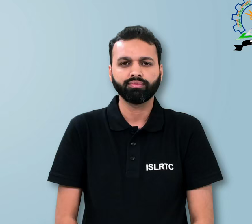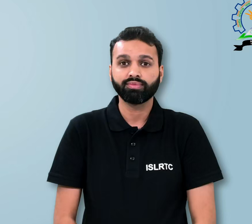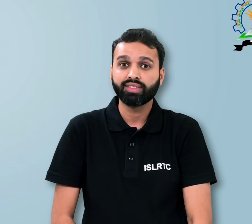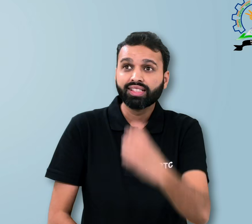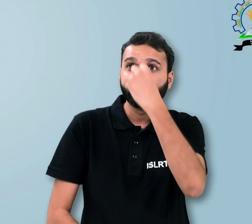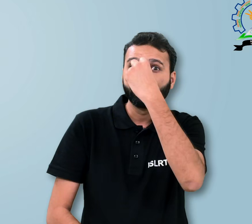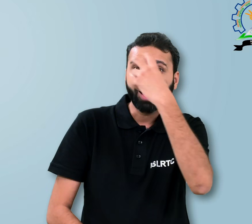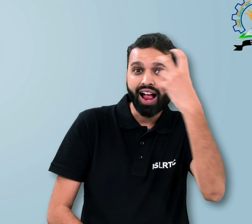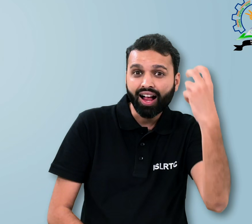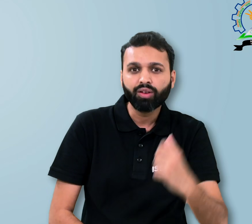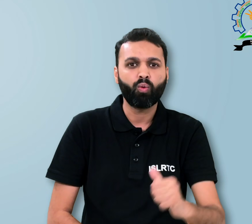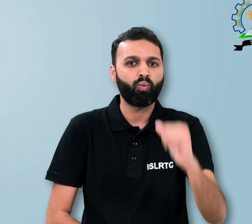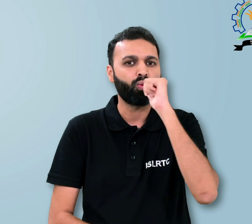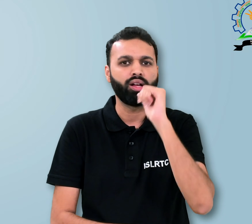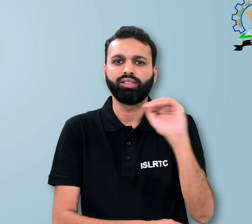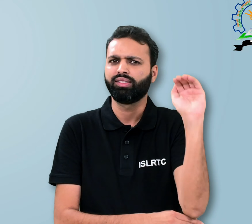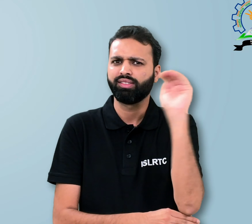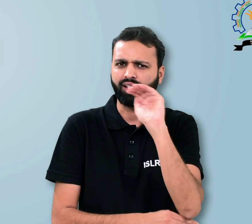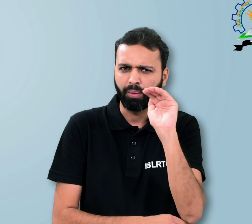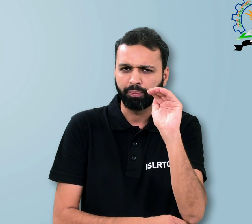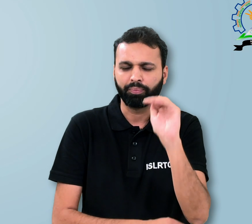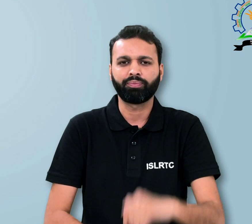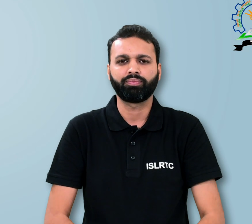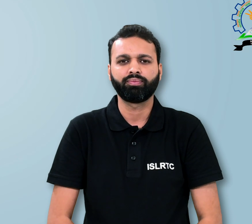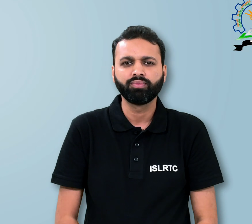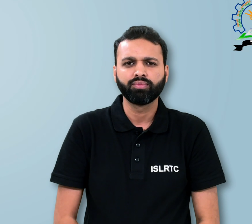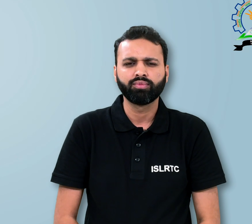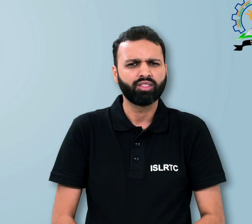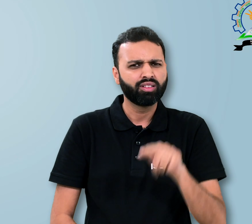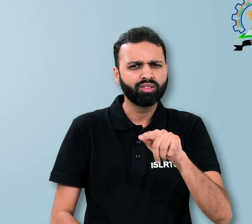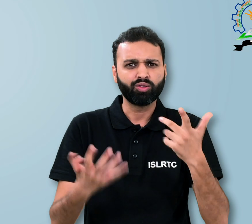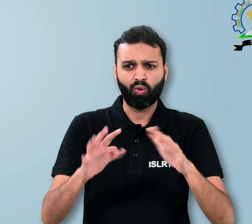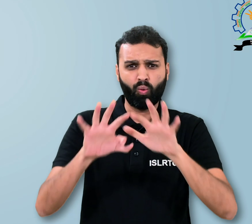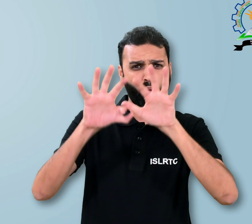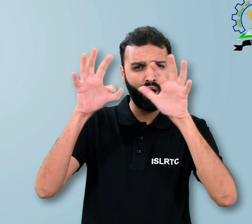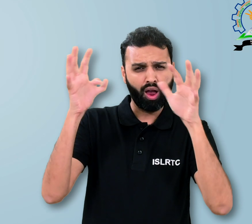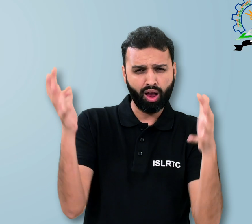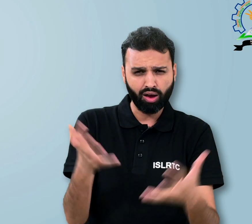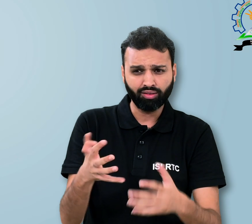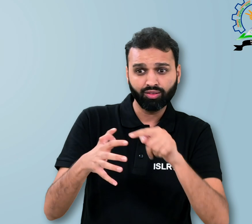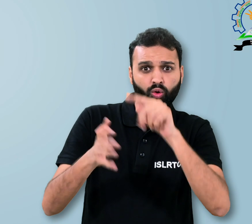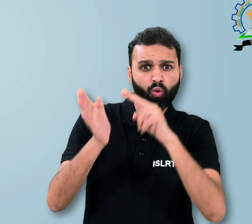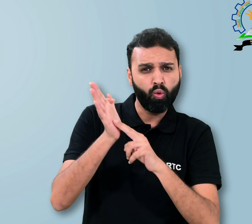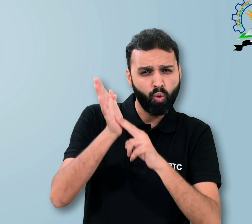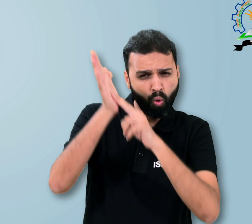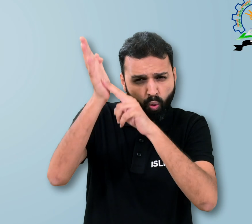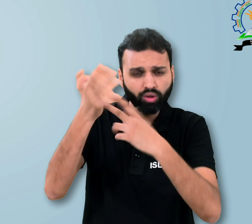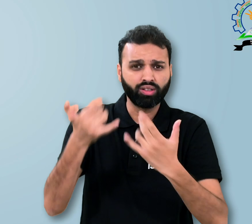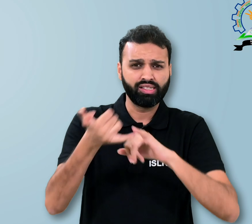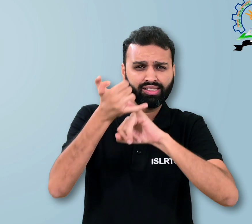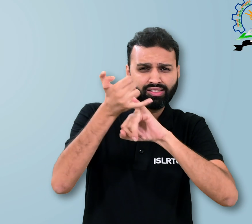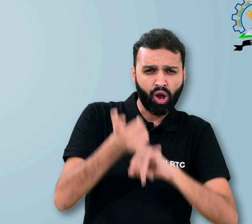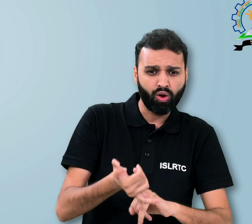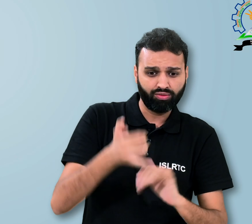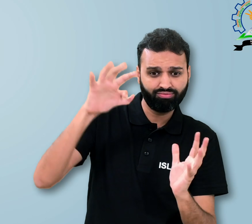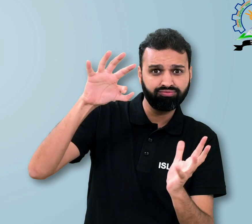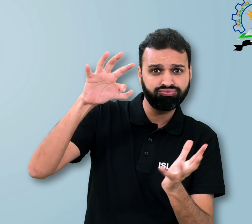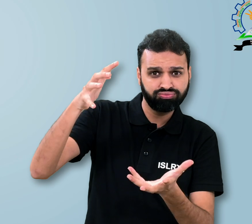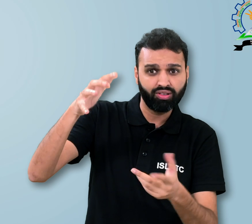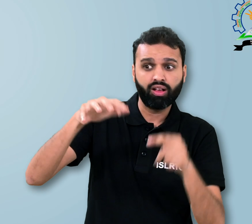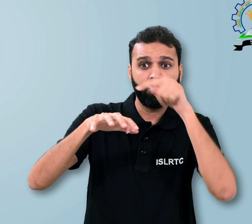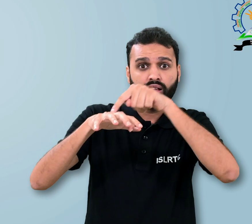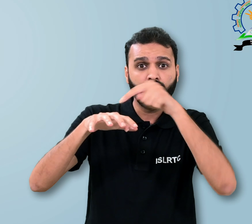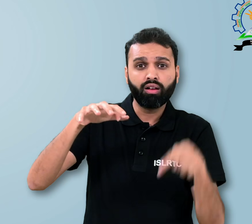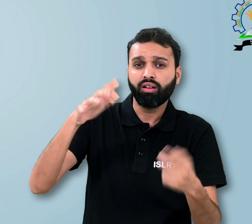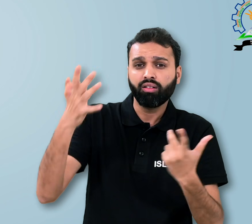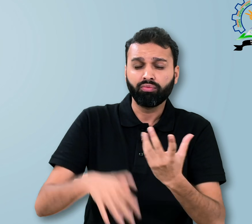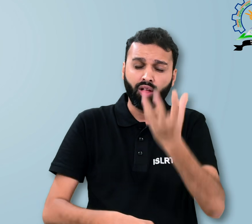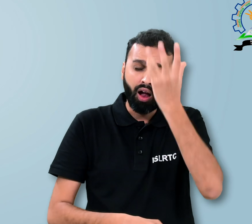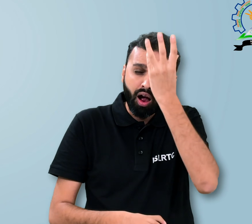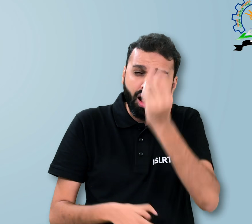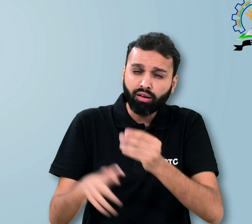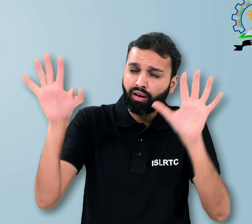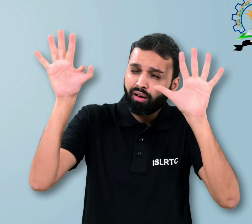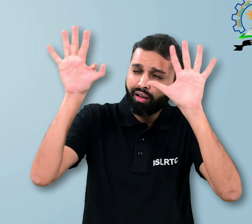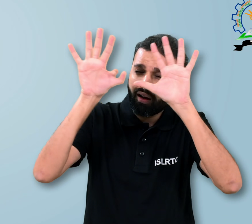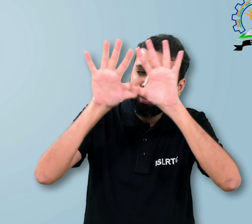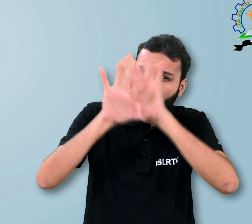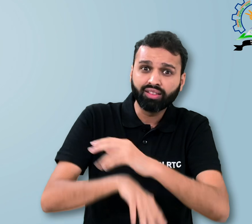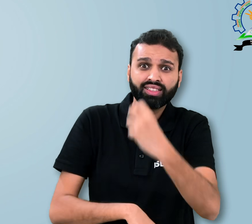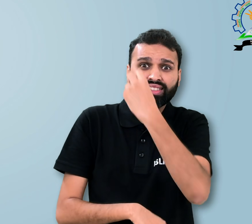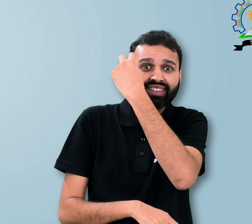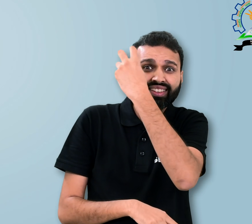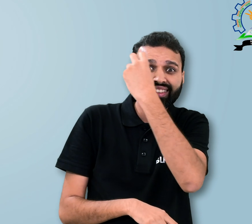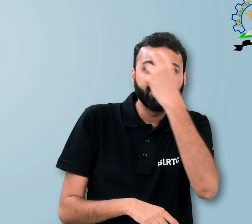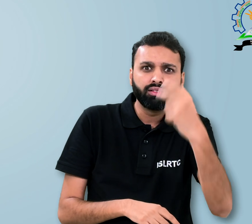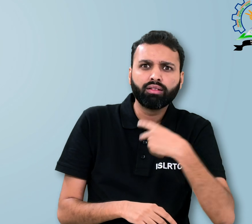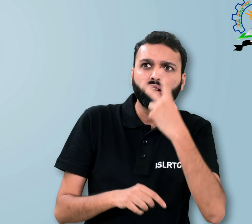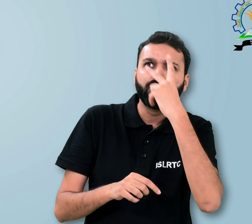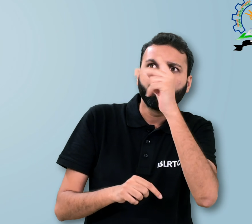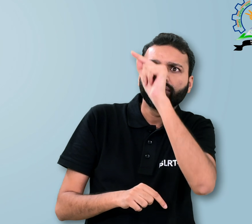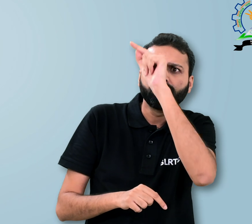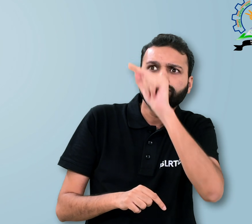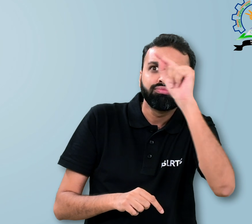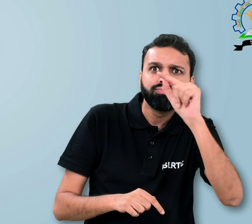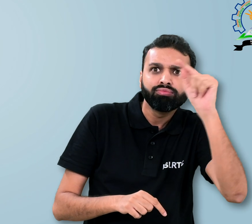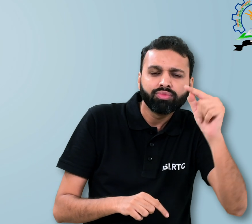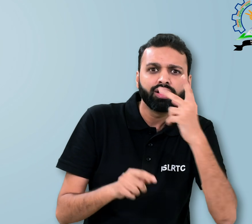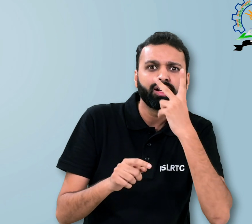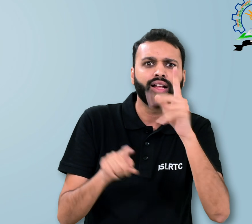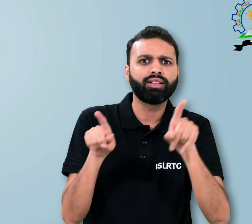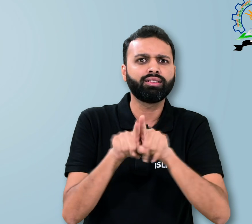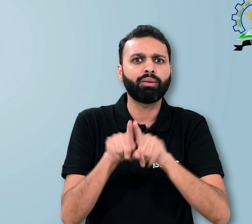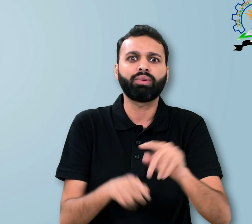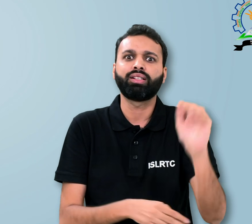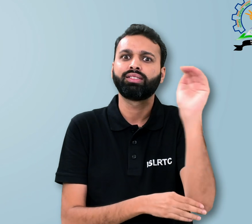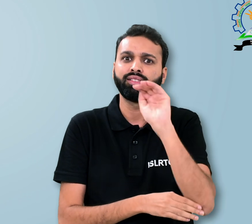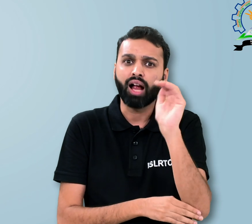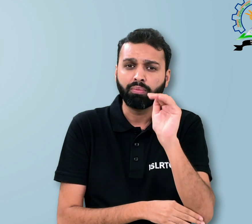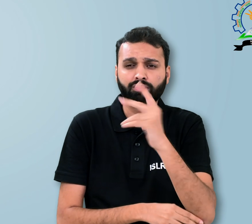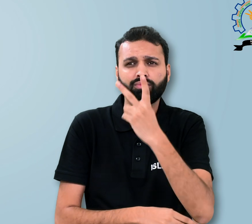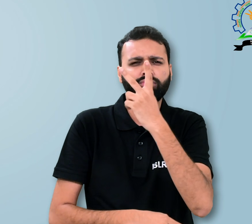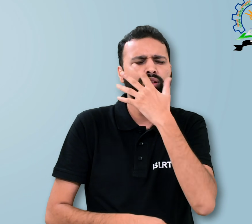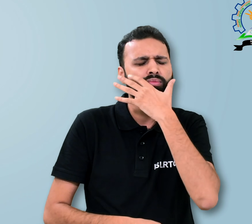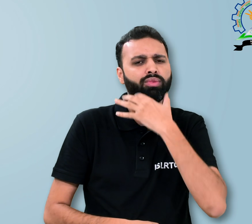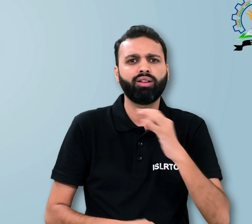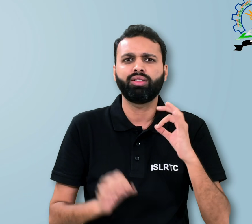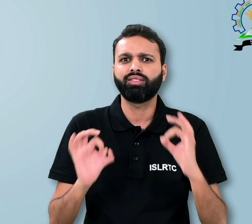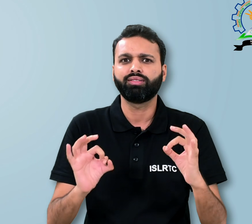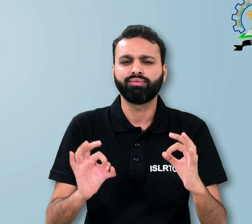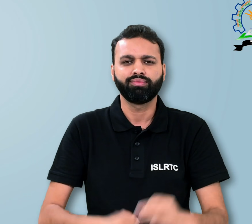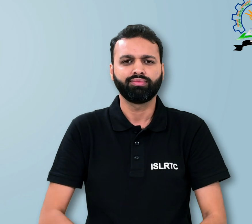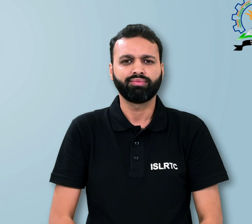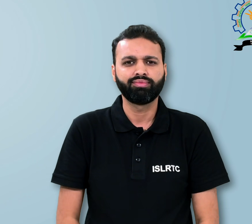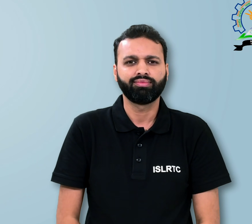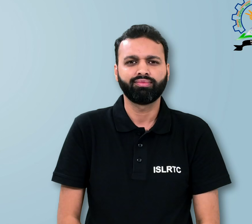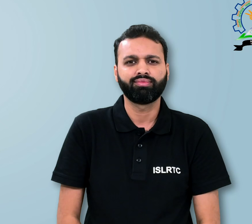Hydra Hydra is also called the Water Snake. It is the largest constellation in the sky. It has parts in the Northern sky and parts in the Southern sky.